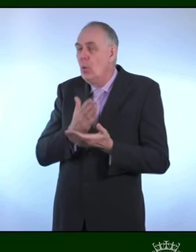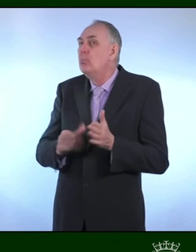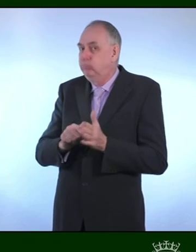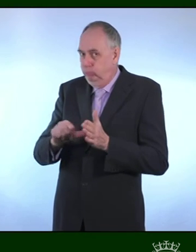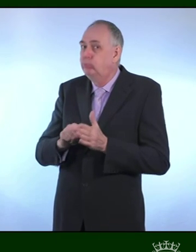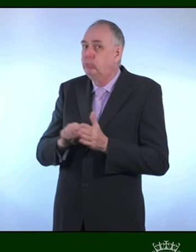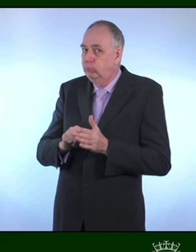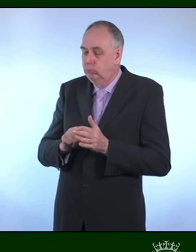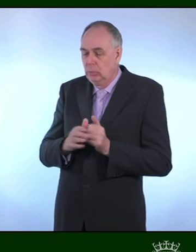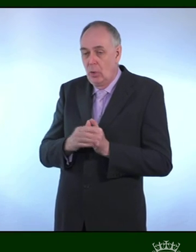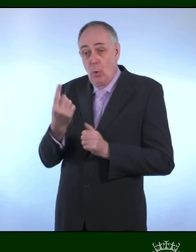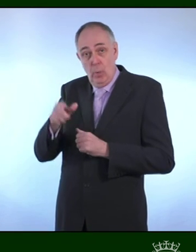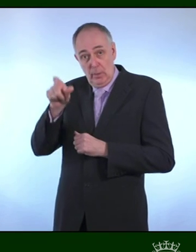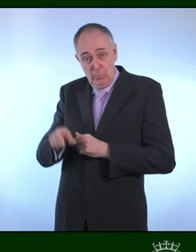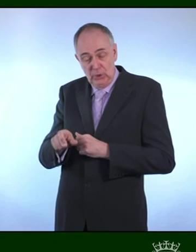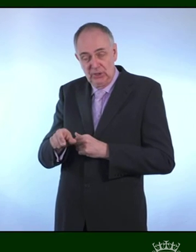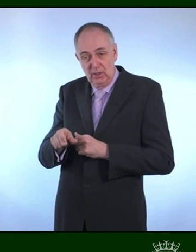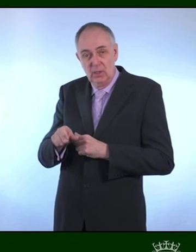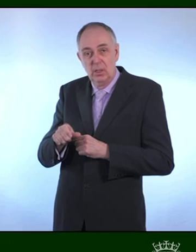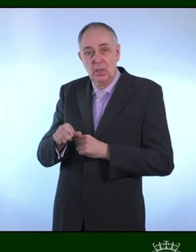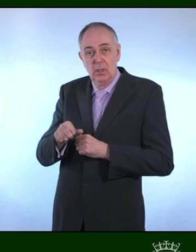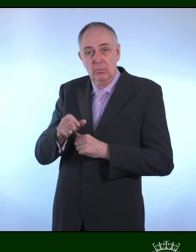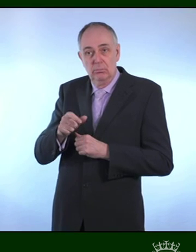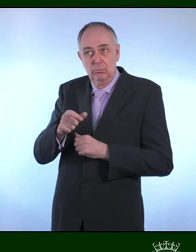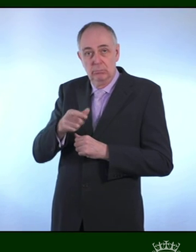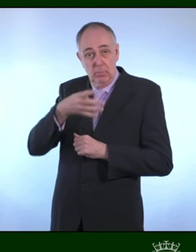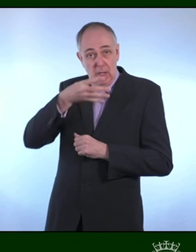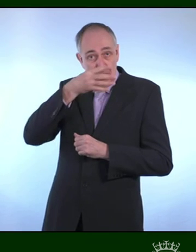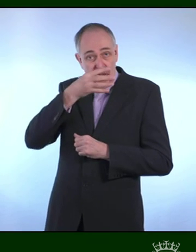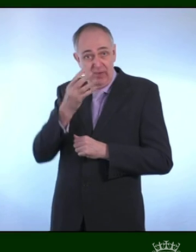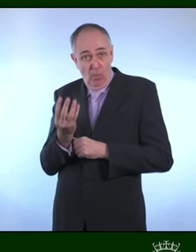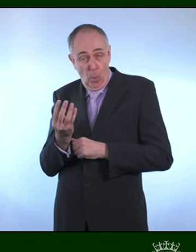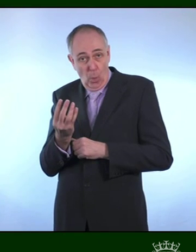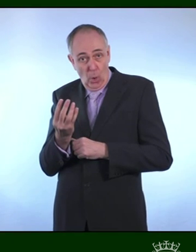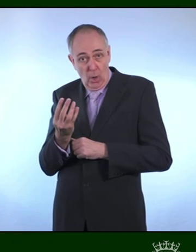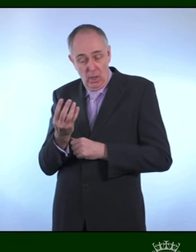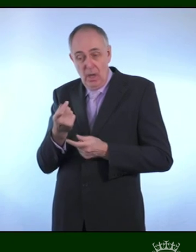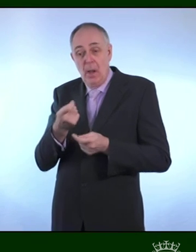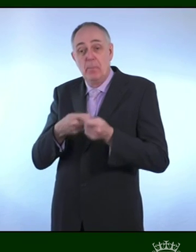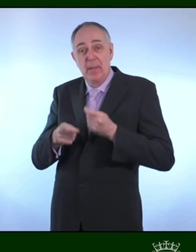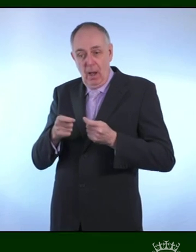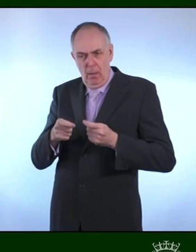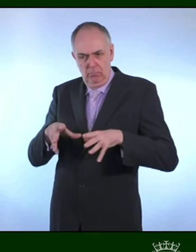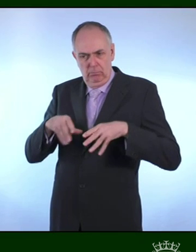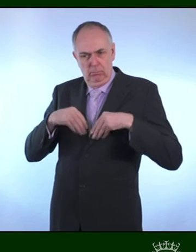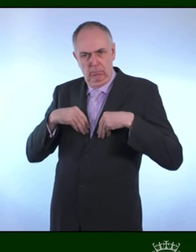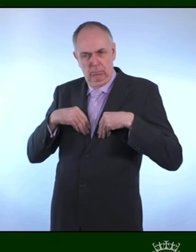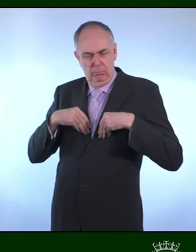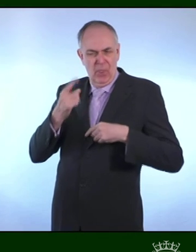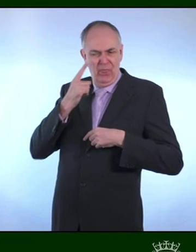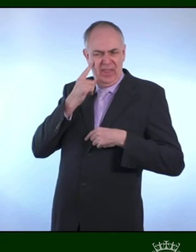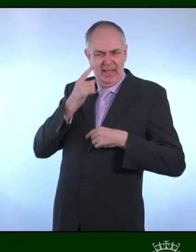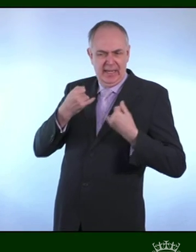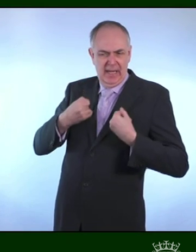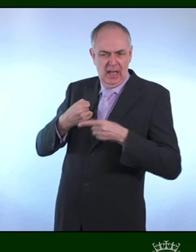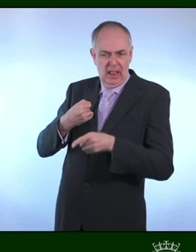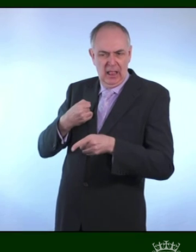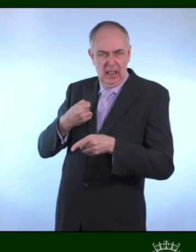A 94-year-old resident developed the symptoms of coronavirus and requested a test.